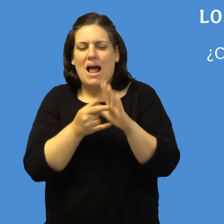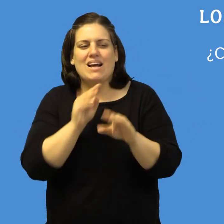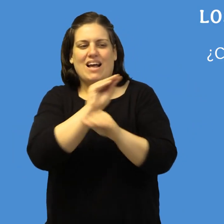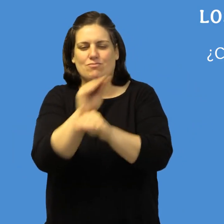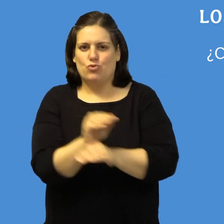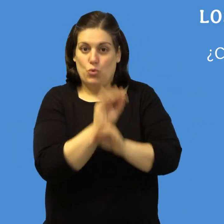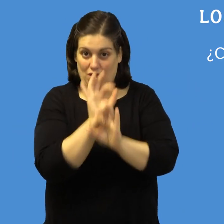cuidar